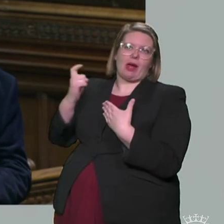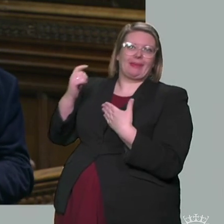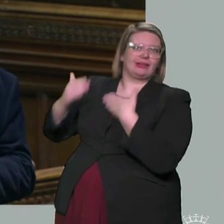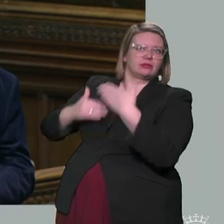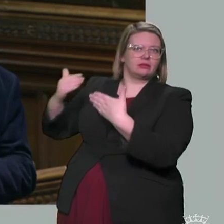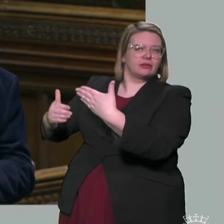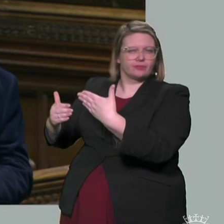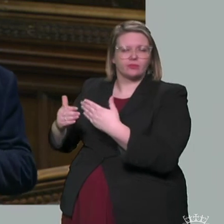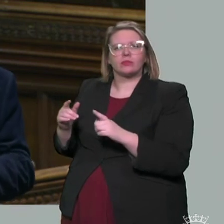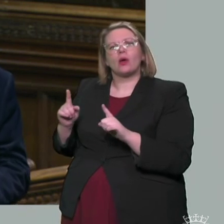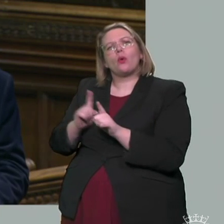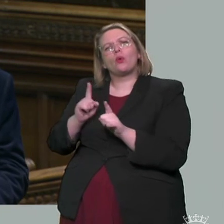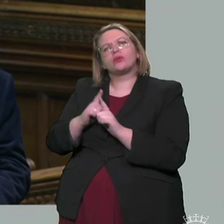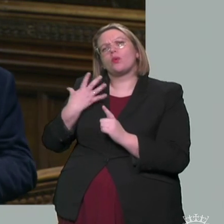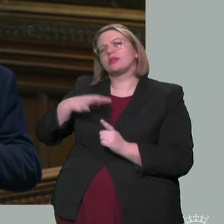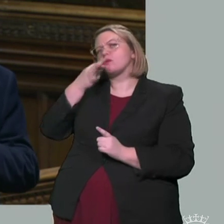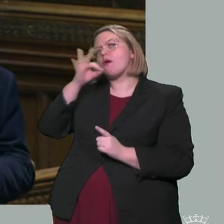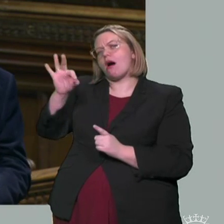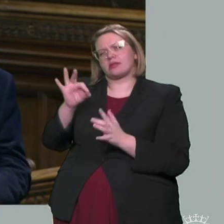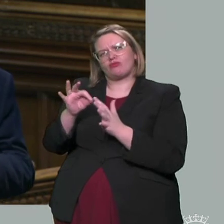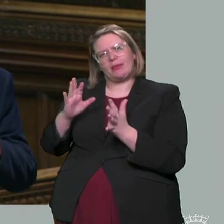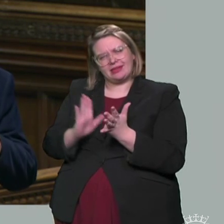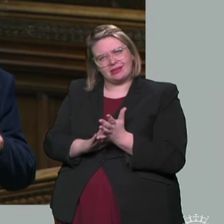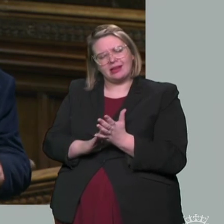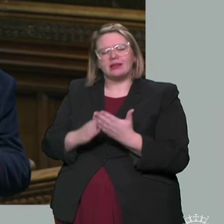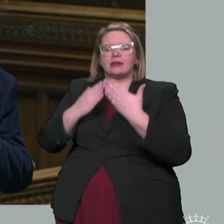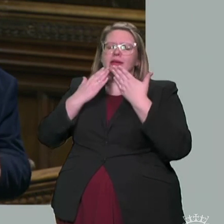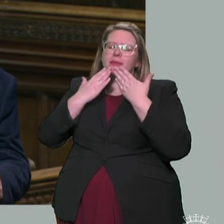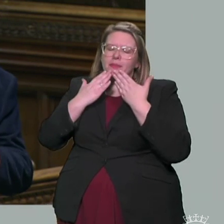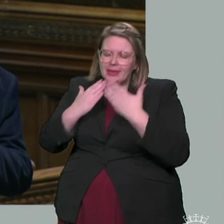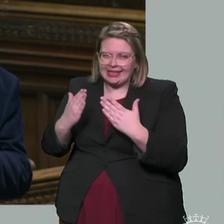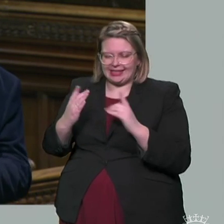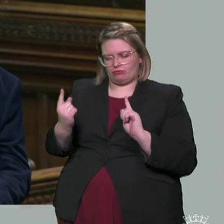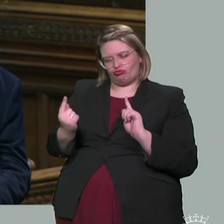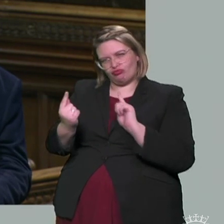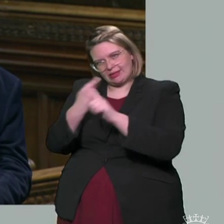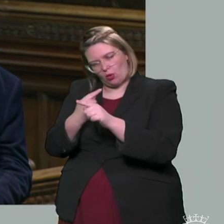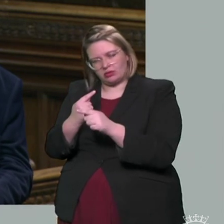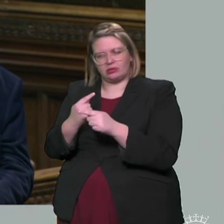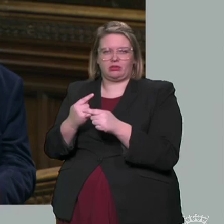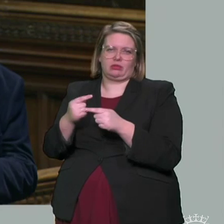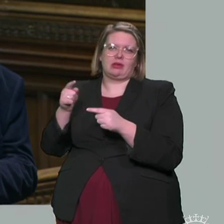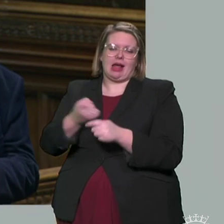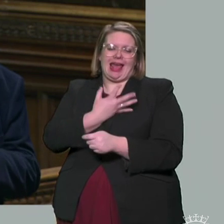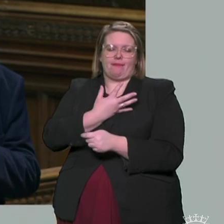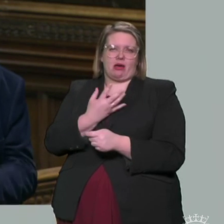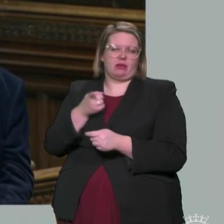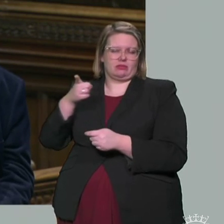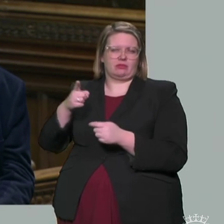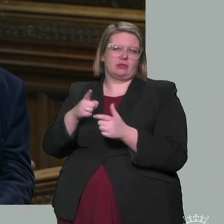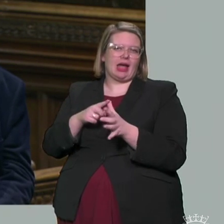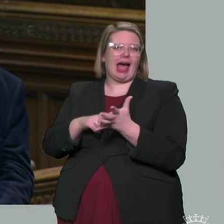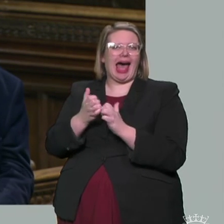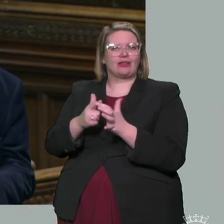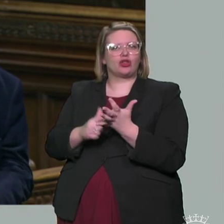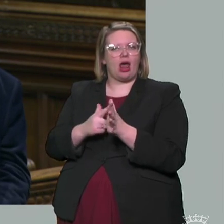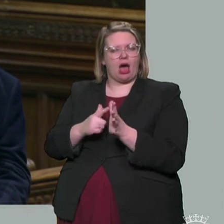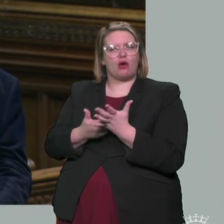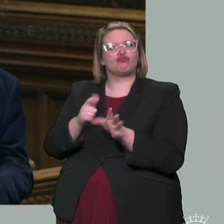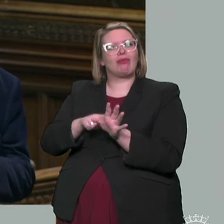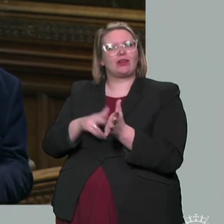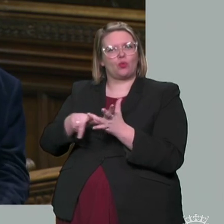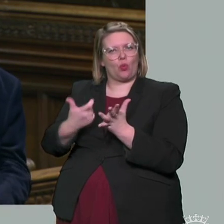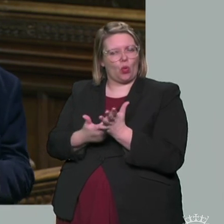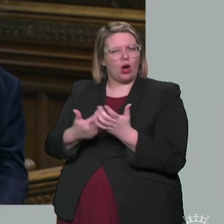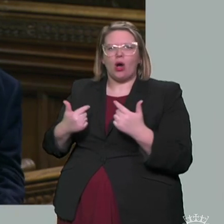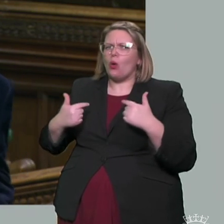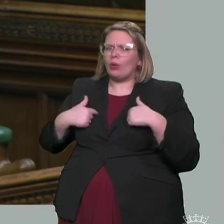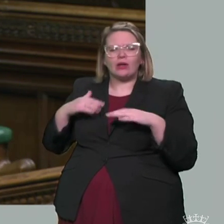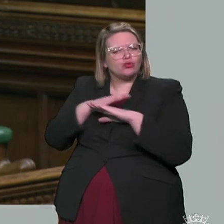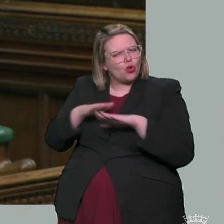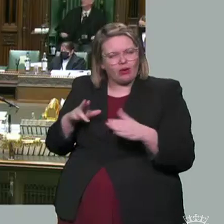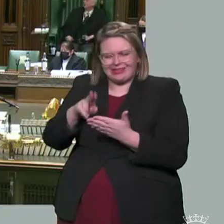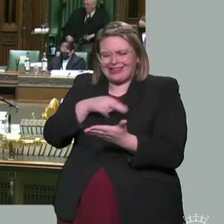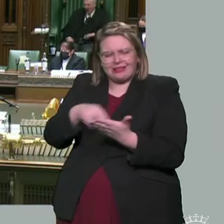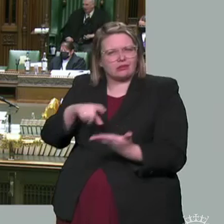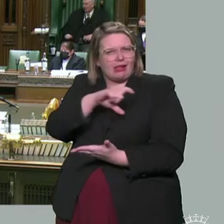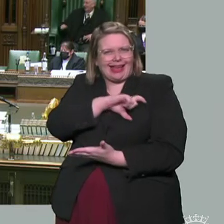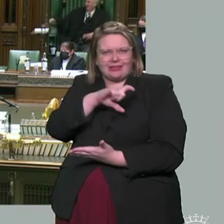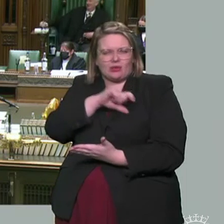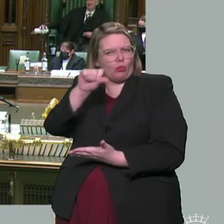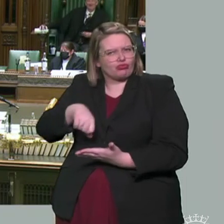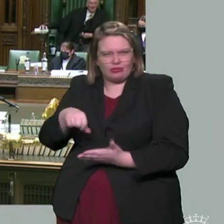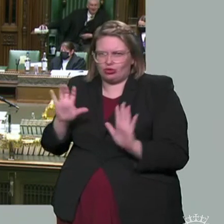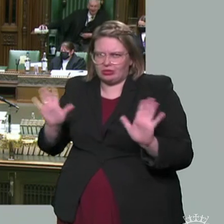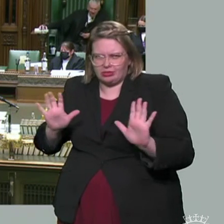Will he also take this opportunity, again, to correct what the right honourable Member for Ashton-under-Lyne said and say that we are not cancelling any cancer operations?